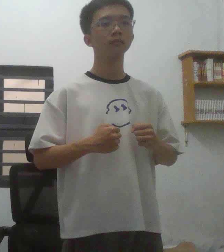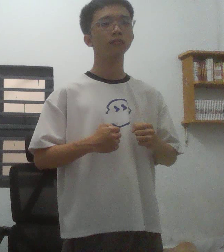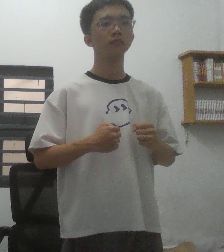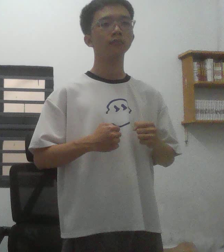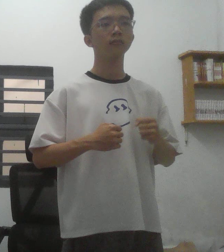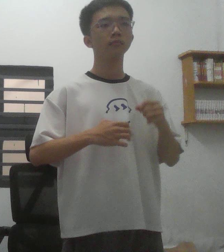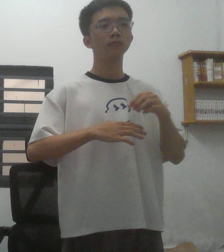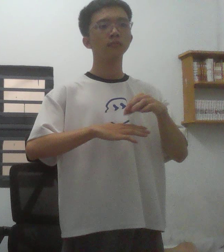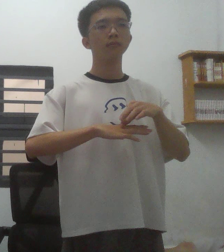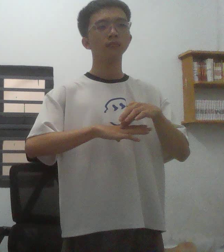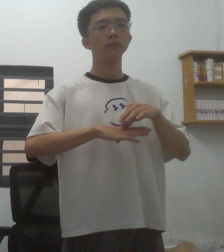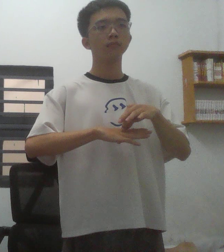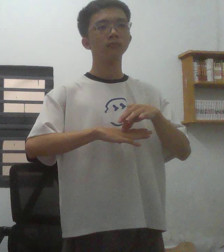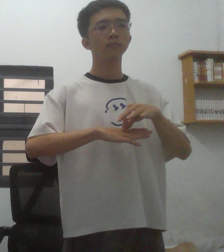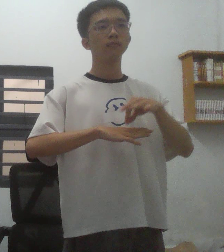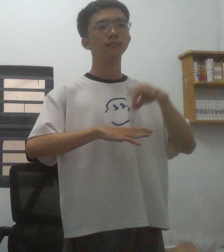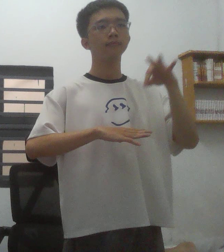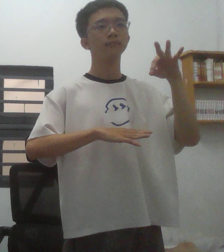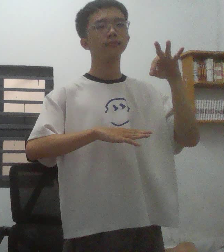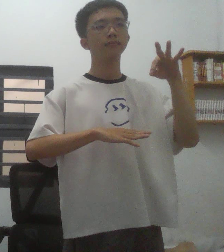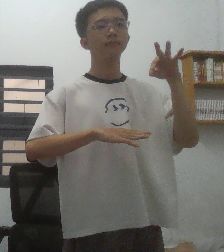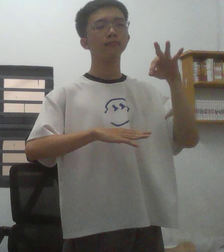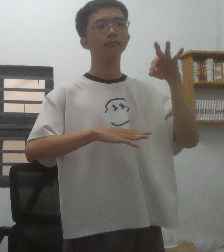tuan